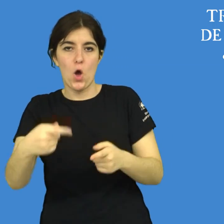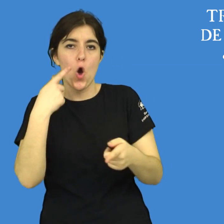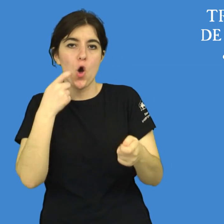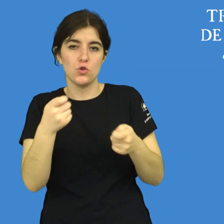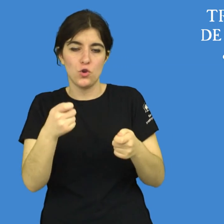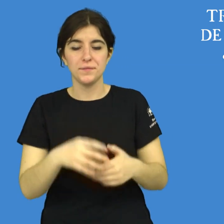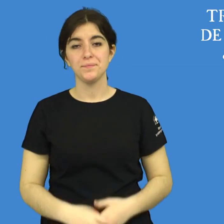control